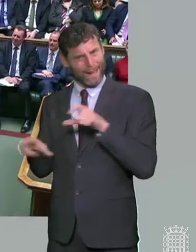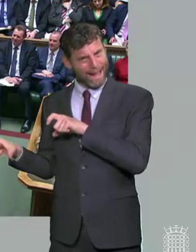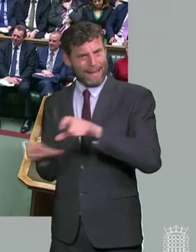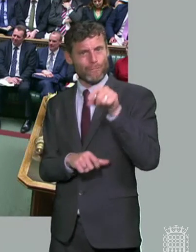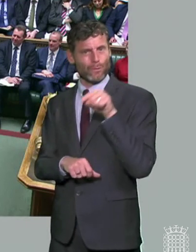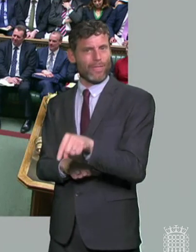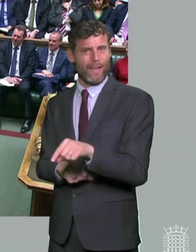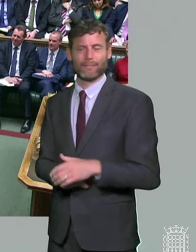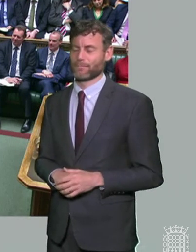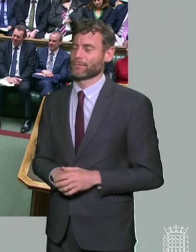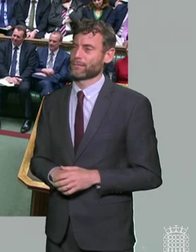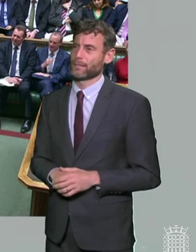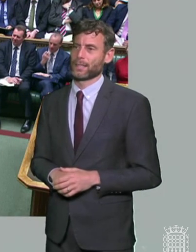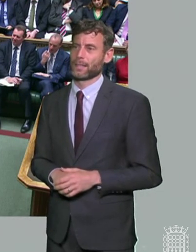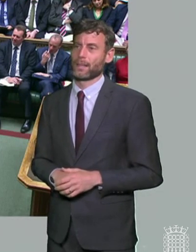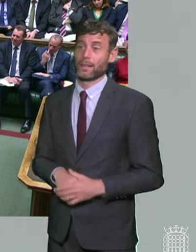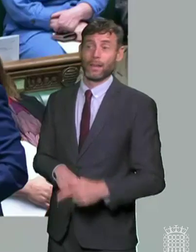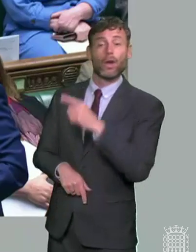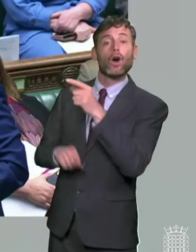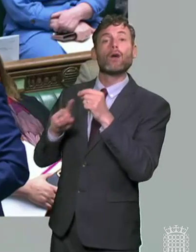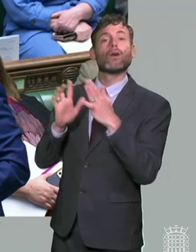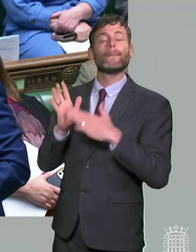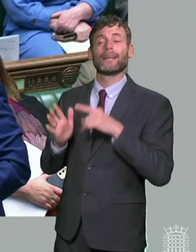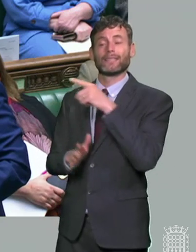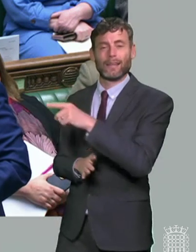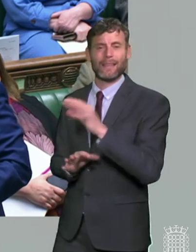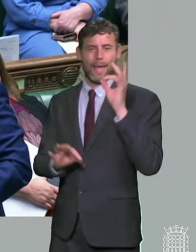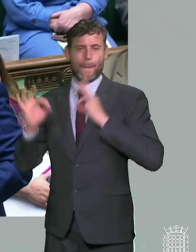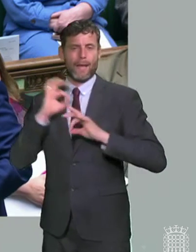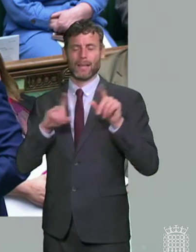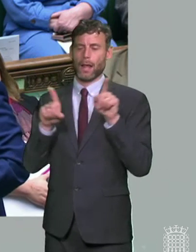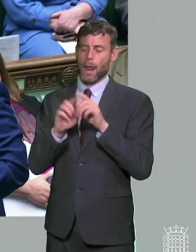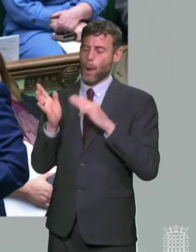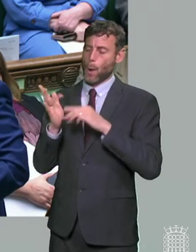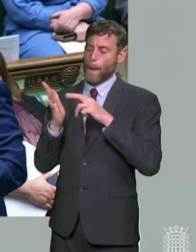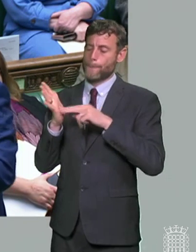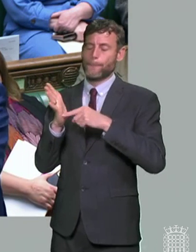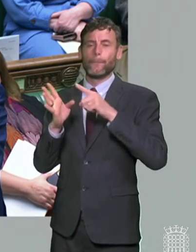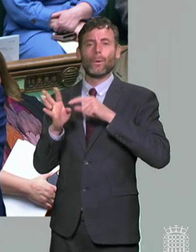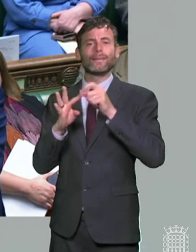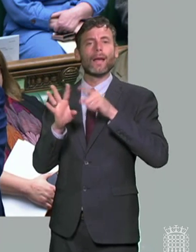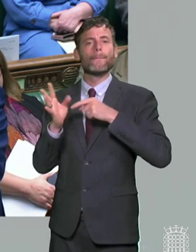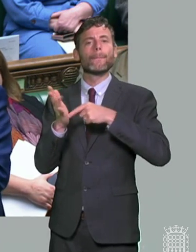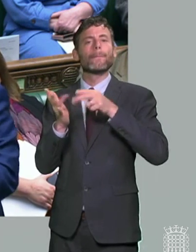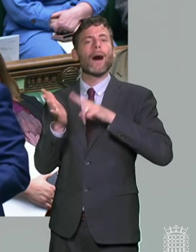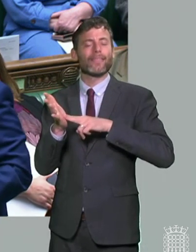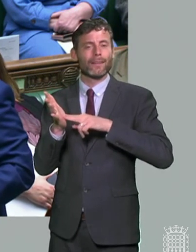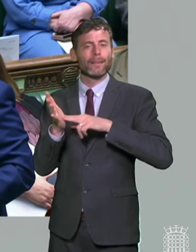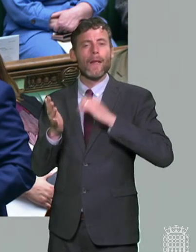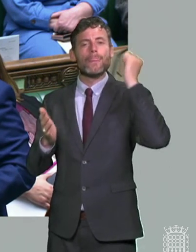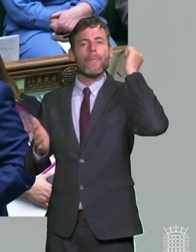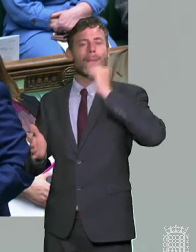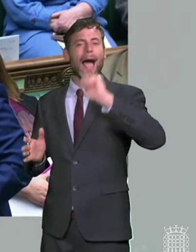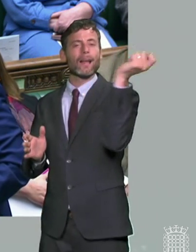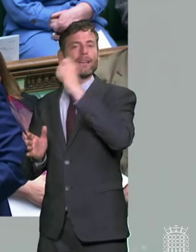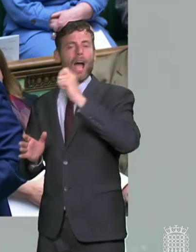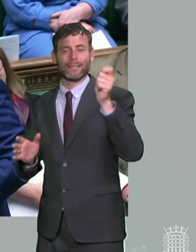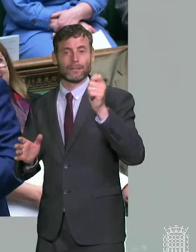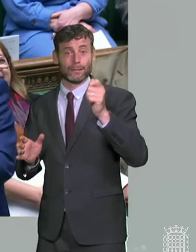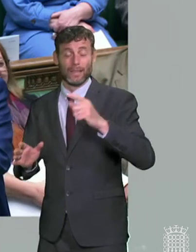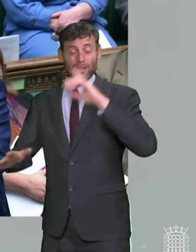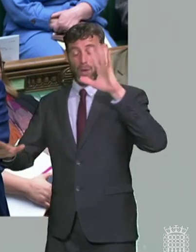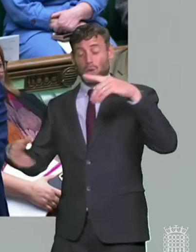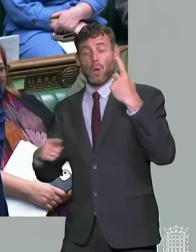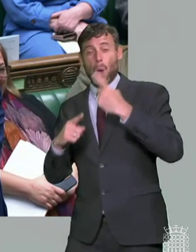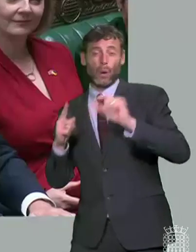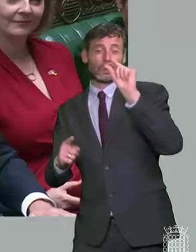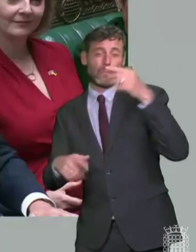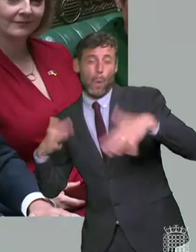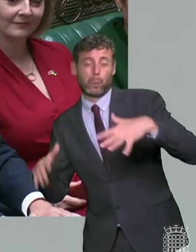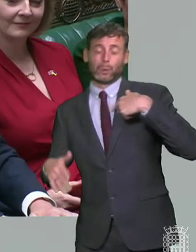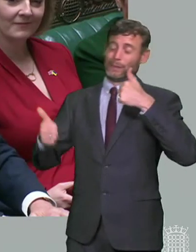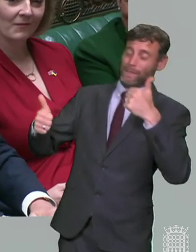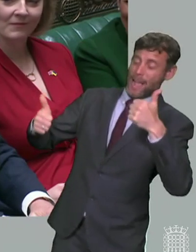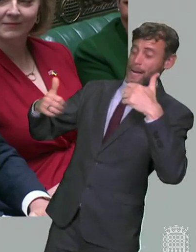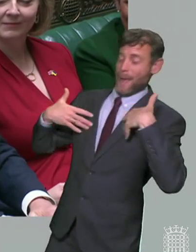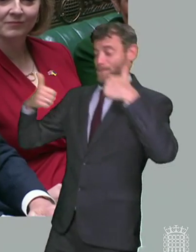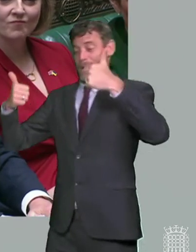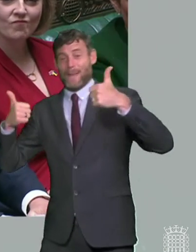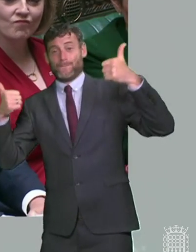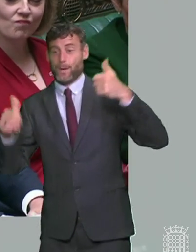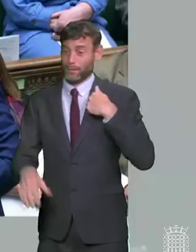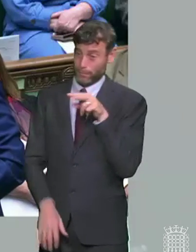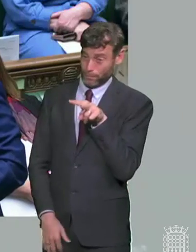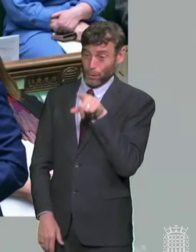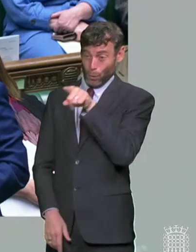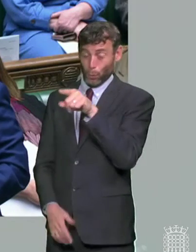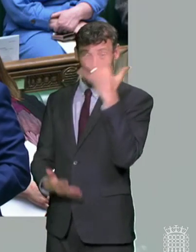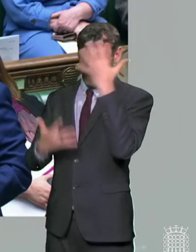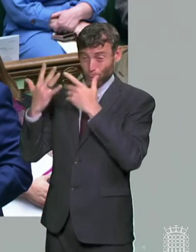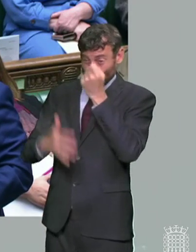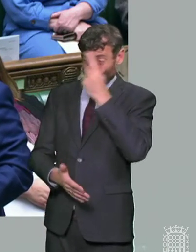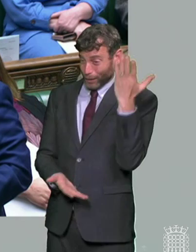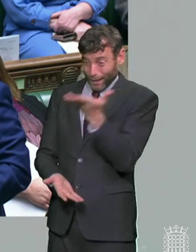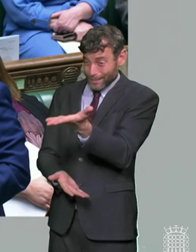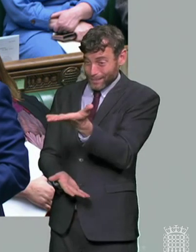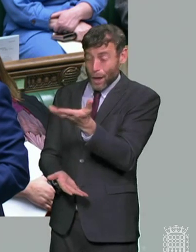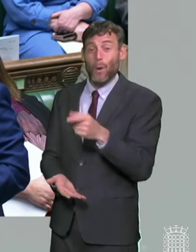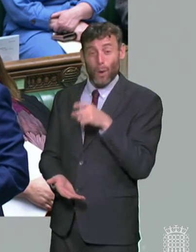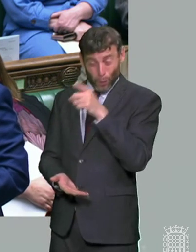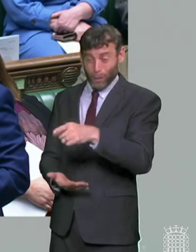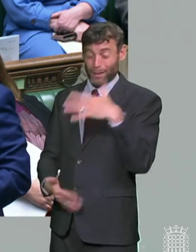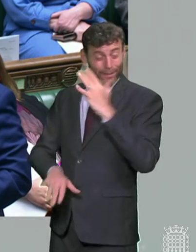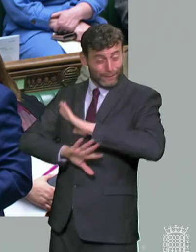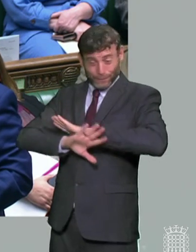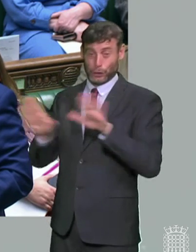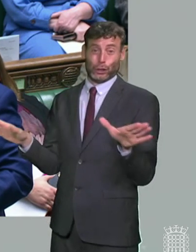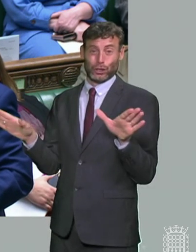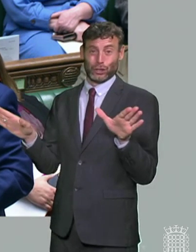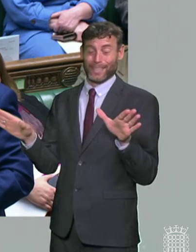The Prime Minister is acting like Monty Python’s black knight, running around declaring, “It’s just a flesh wound!” No amount of delusion and denial will save the Prime Minister from the truth.